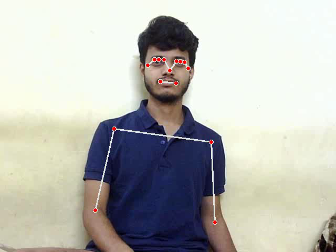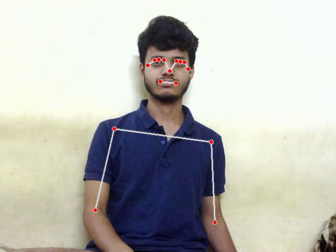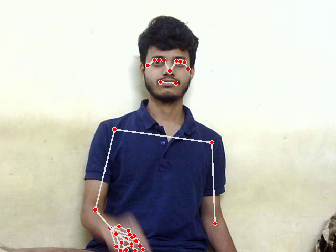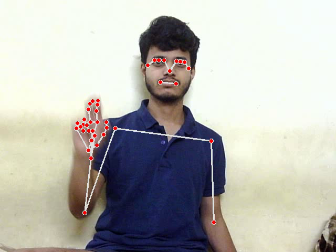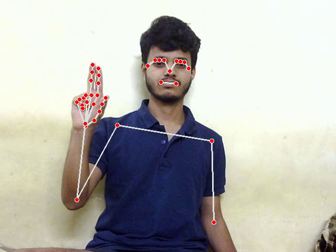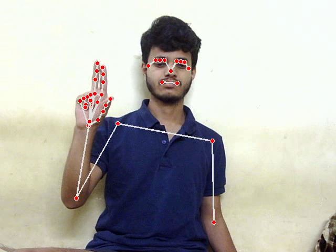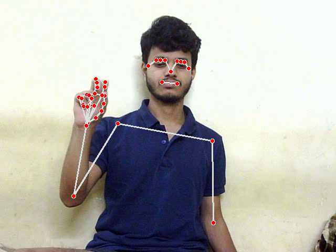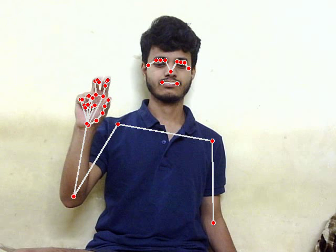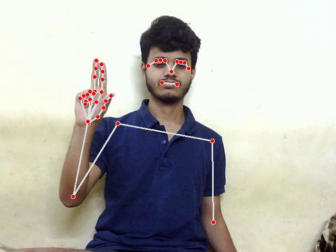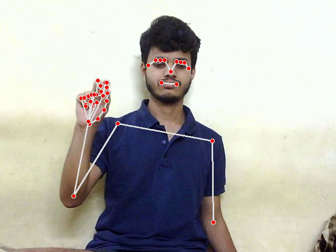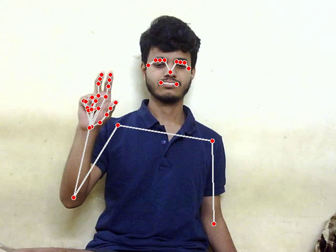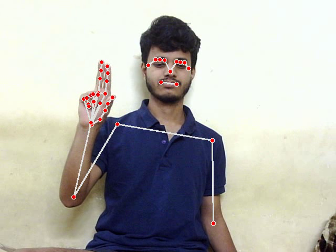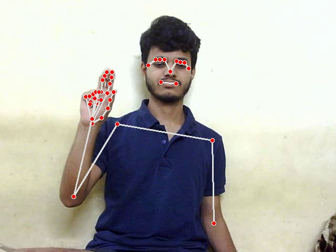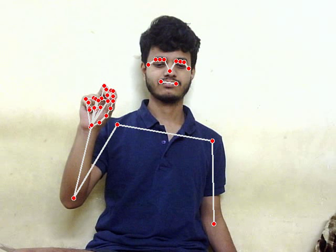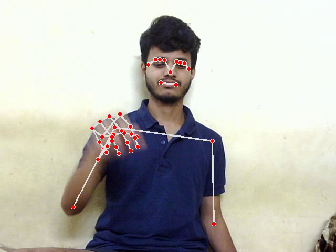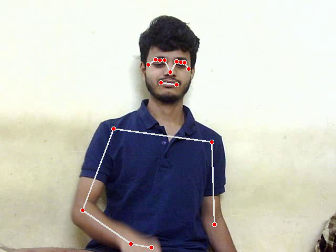no